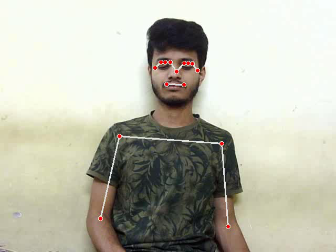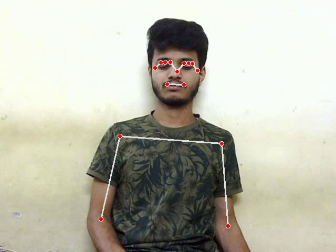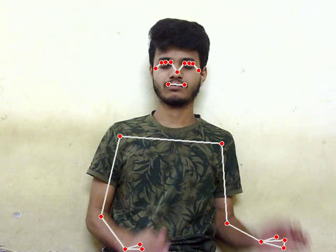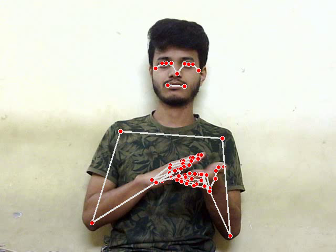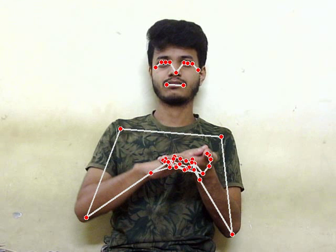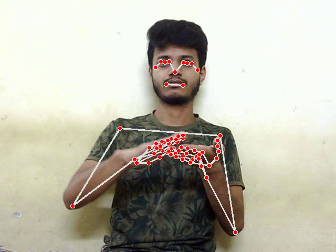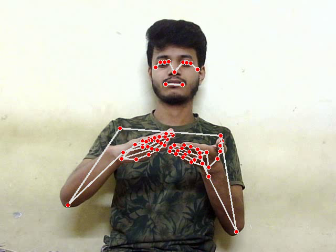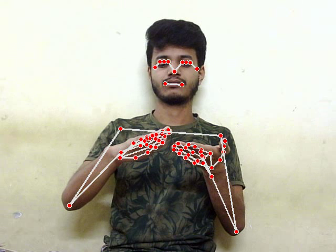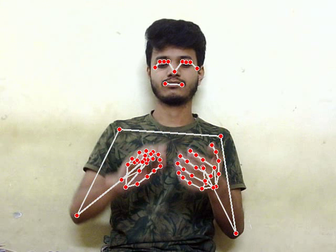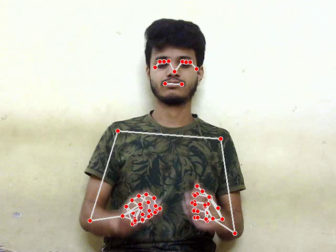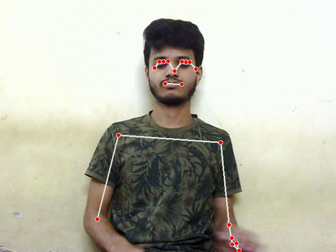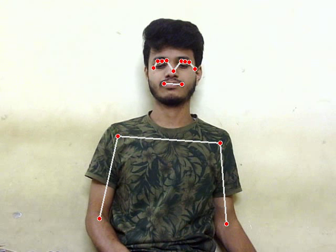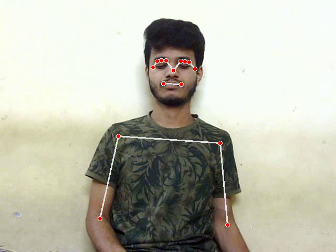nice